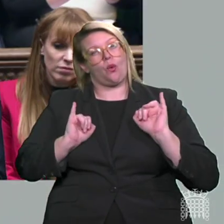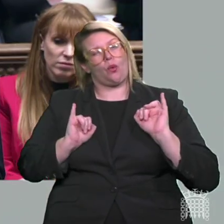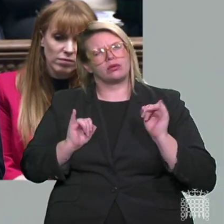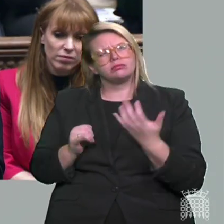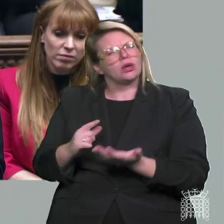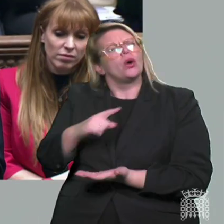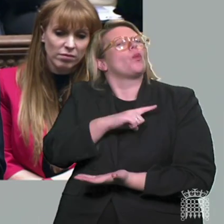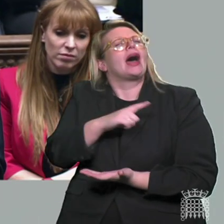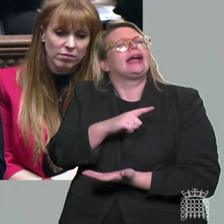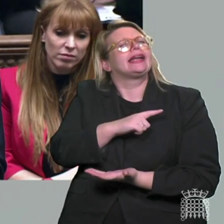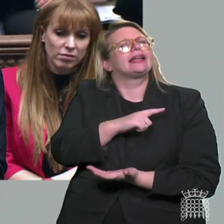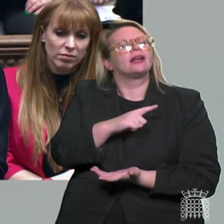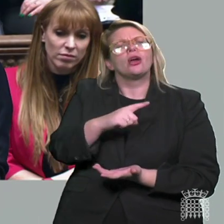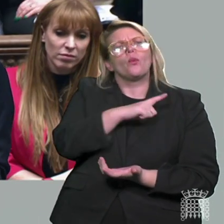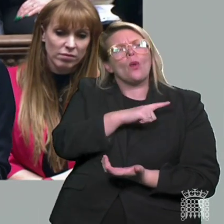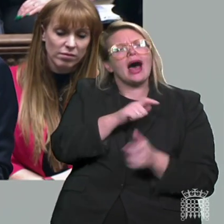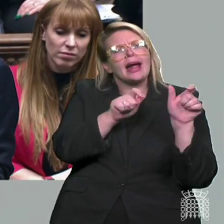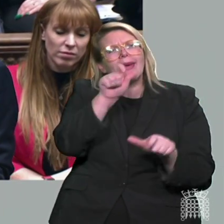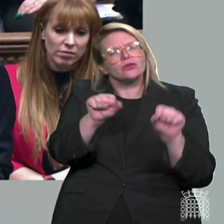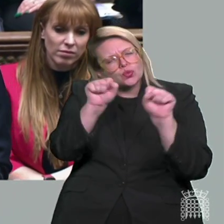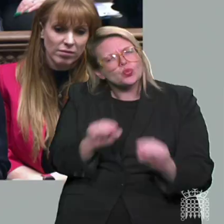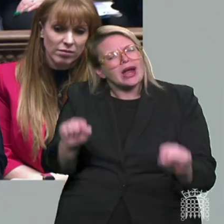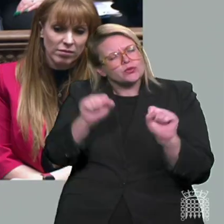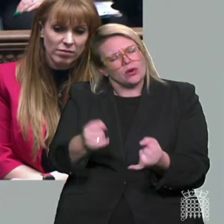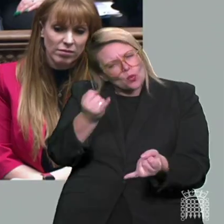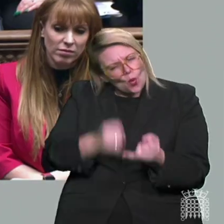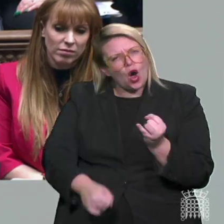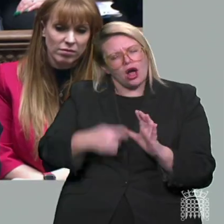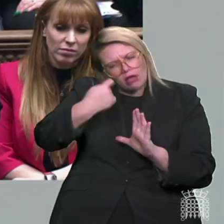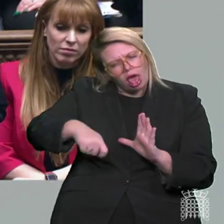Why do patients always wait longer under the Tories?